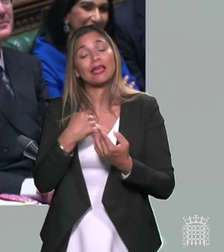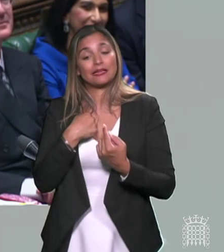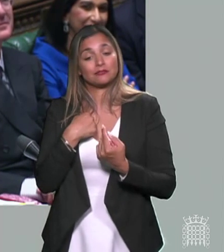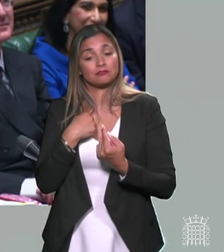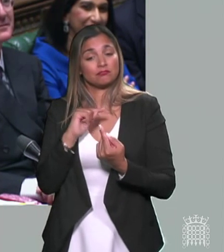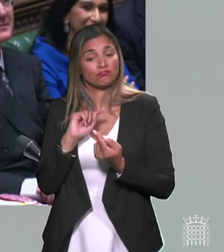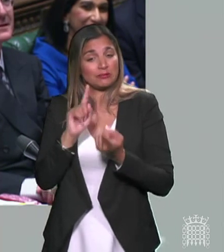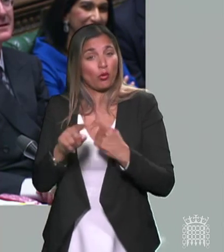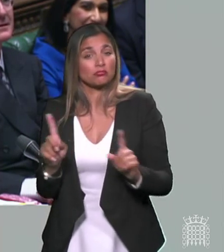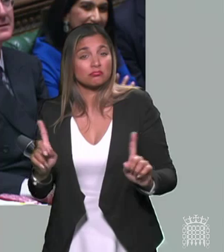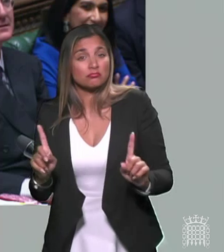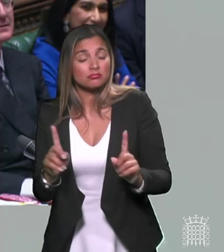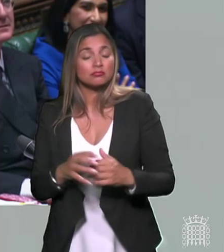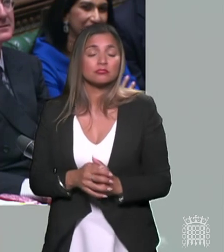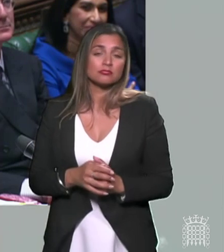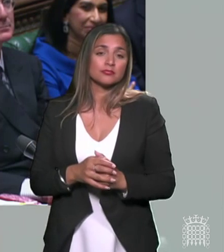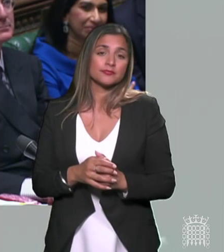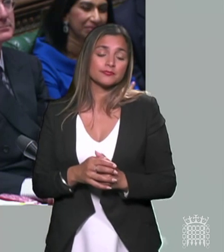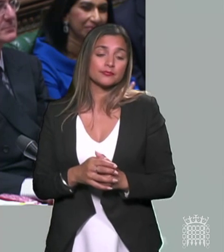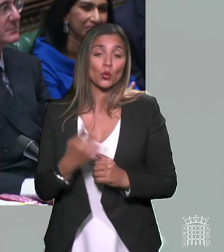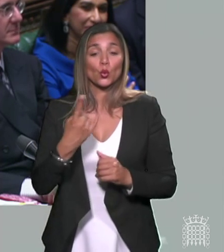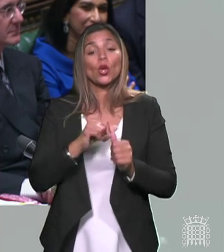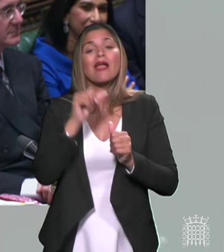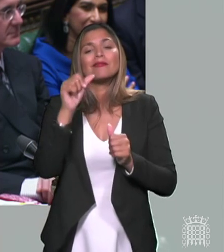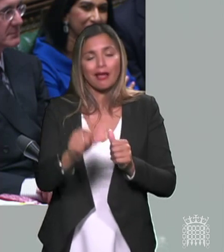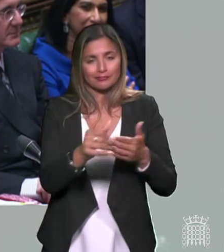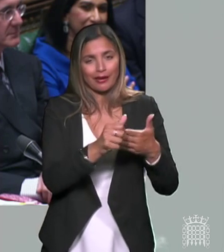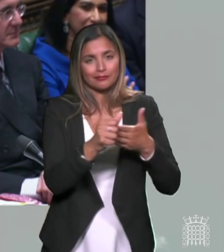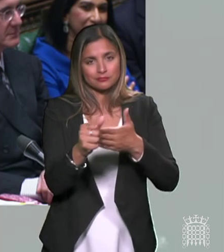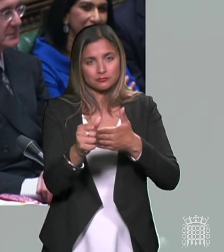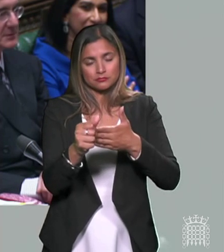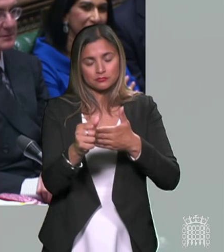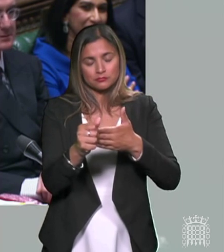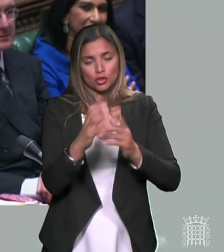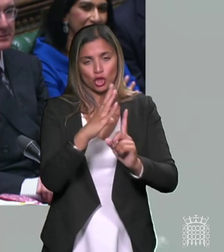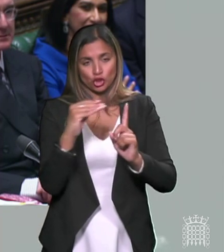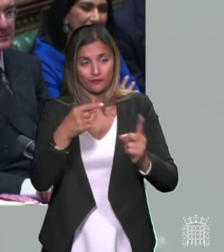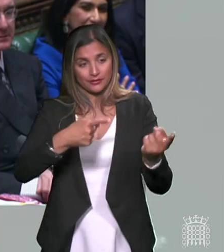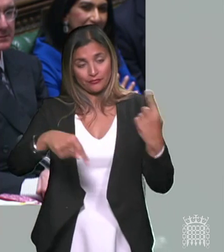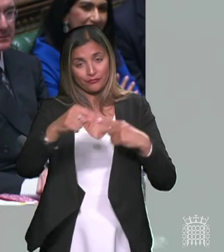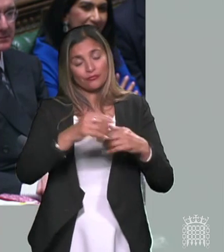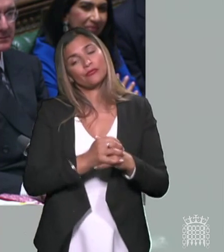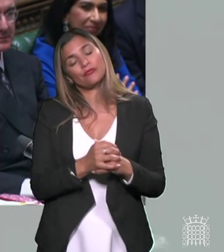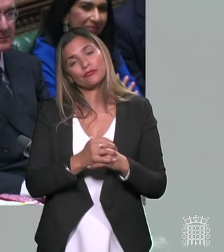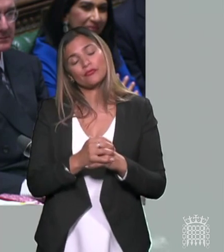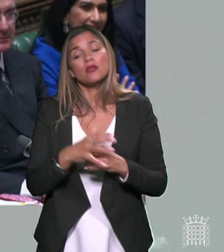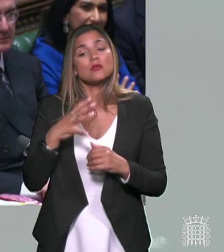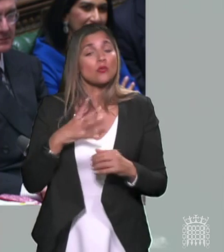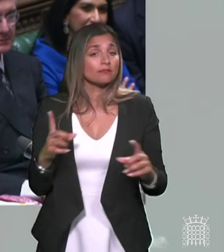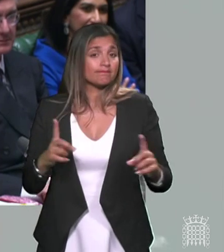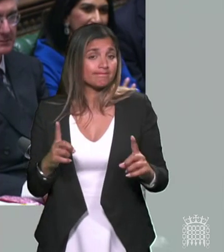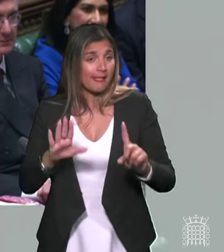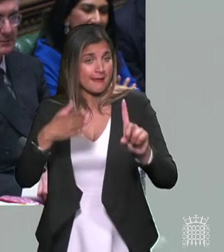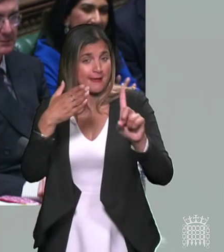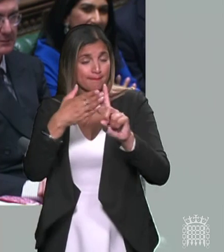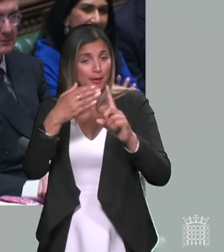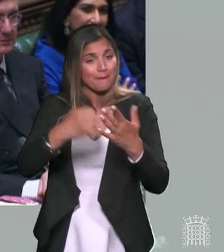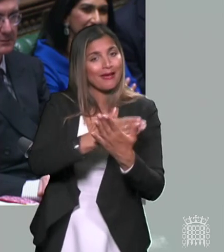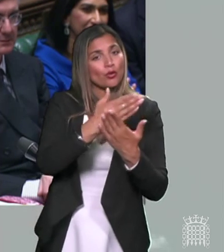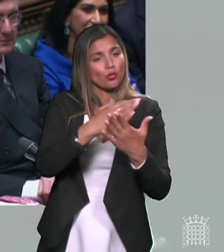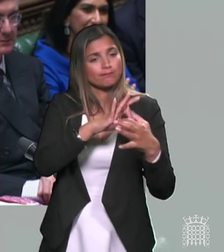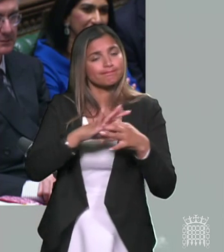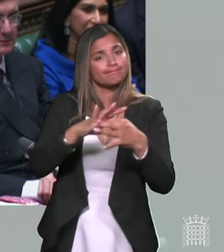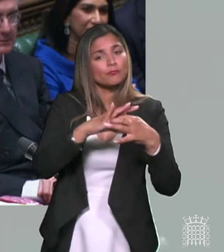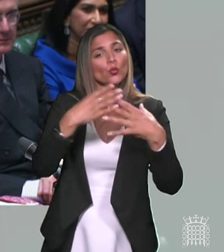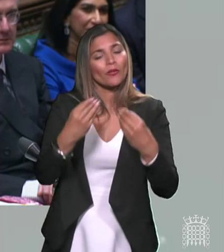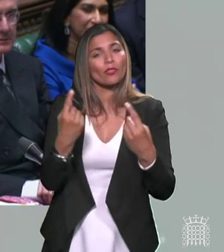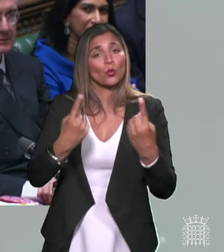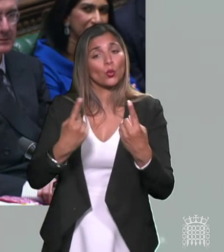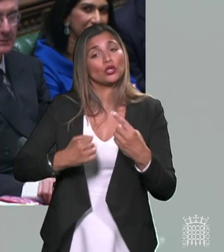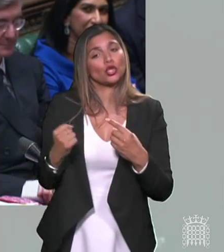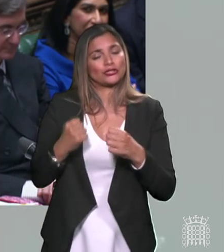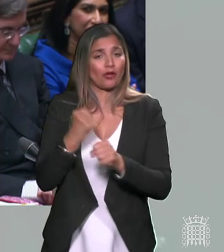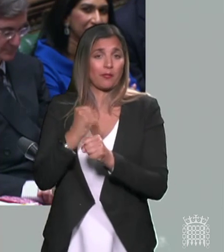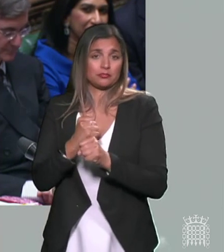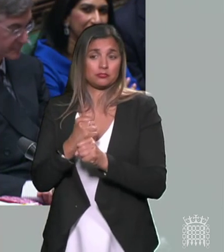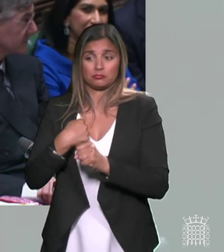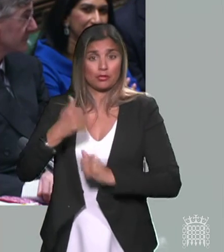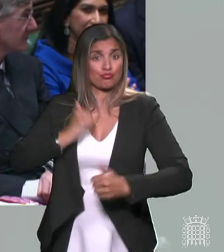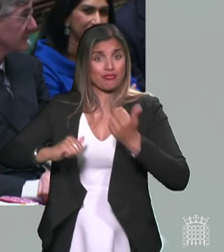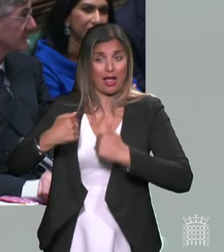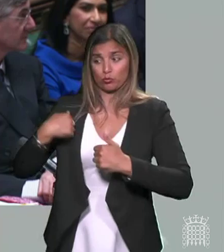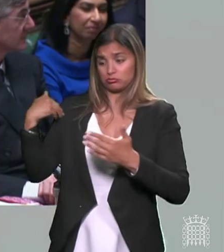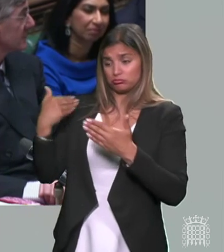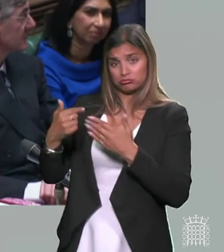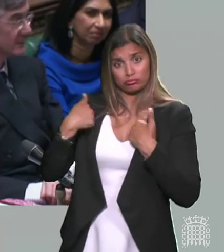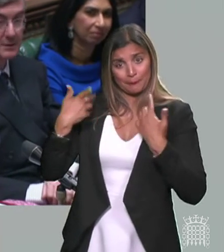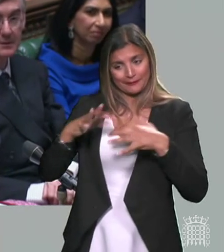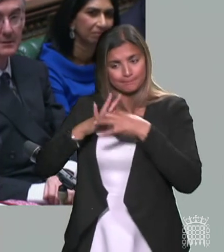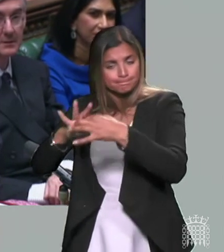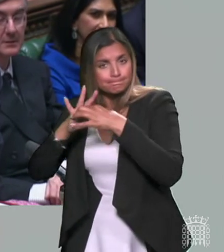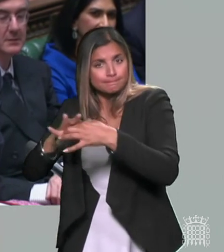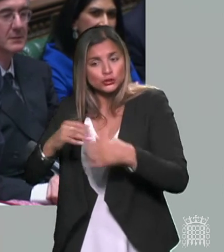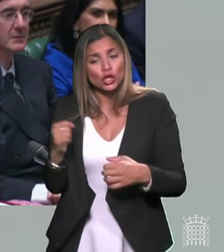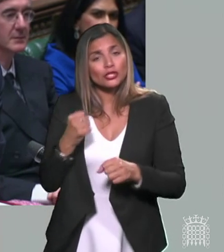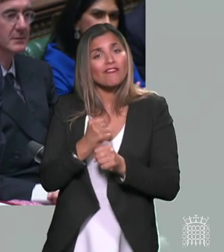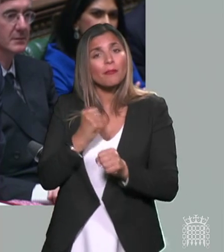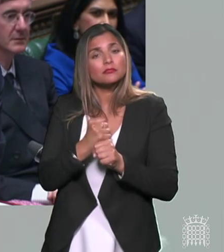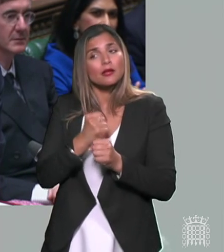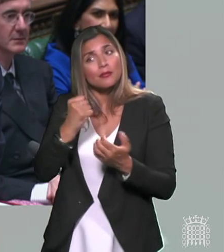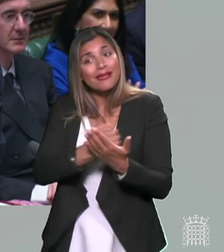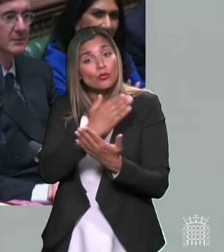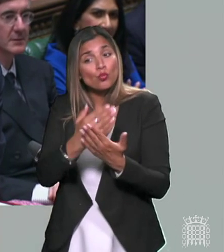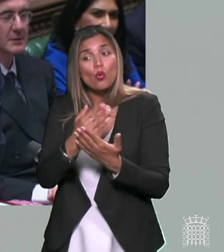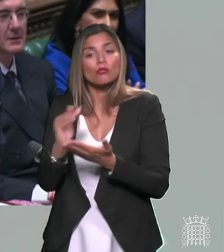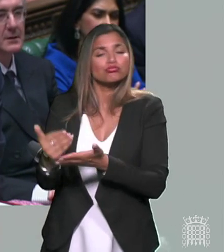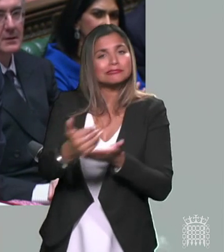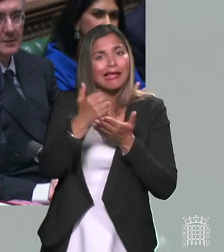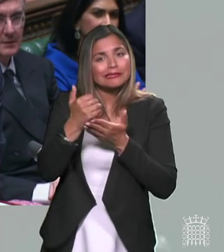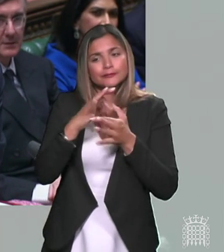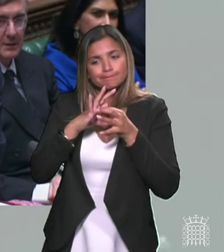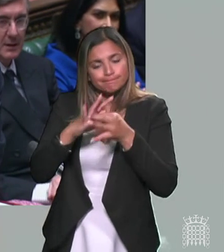All I would say to him is that the next leader of my party will want to ensure that we do everything we can to work with the Scottish Government—in the way that I have been able to do, and am proud to have done, over the last few years—to protect and secure our Union.